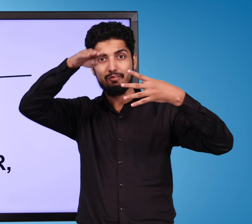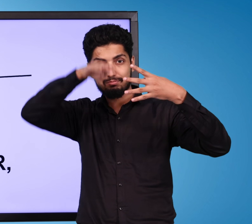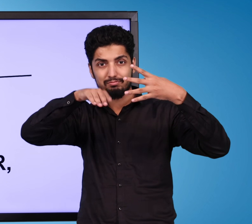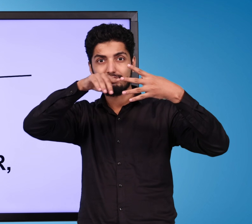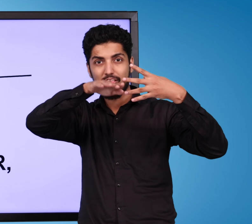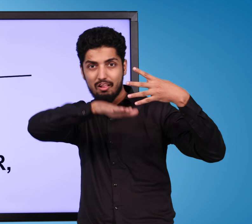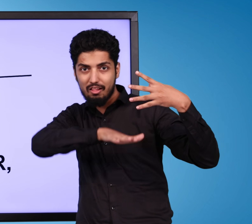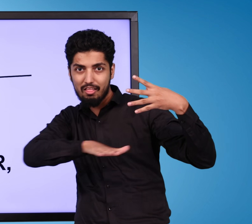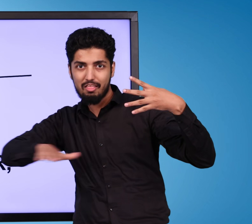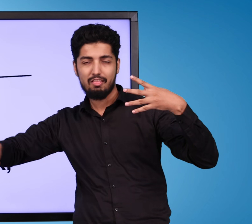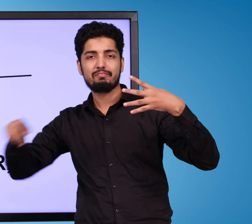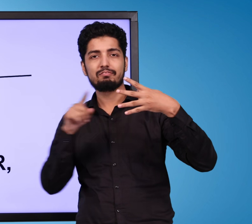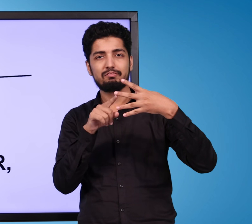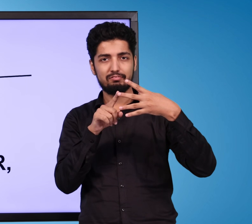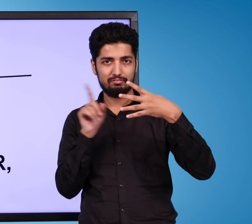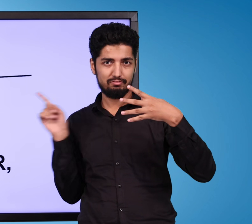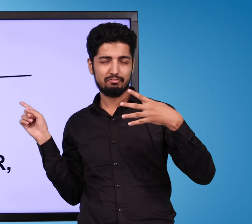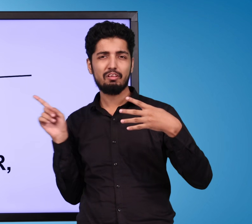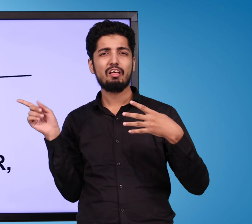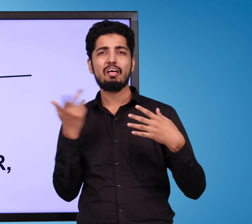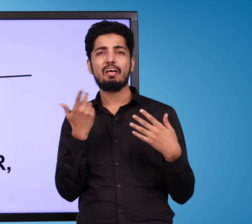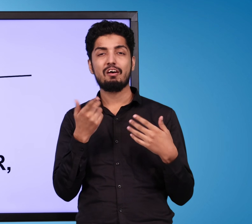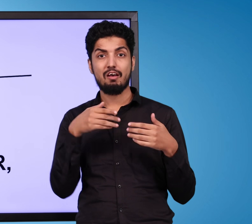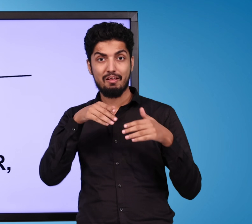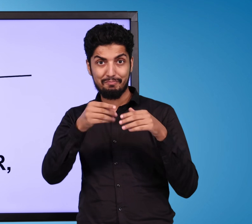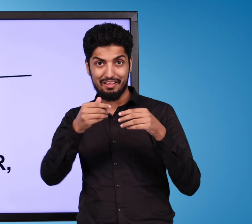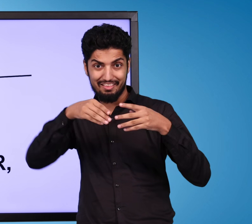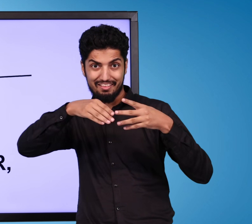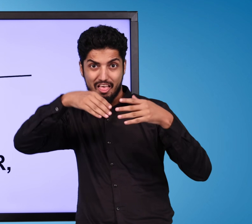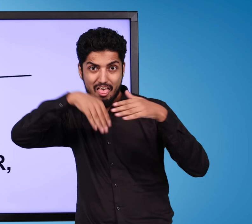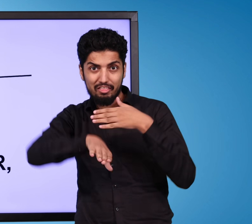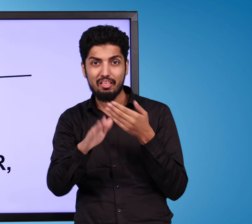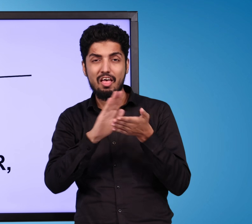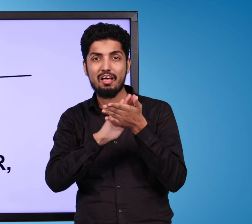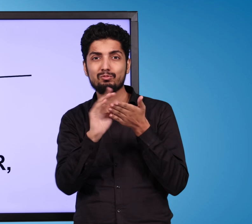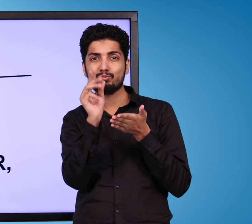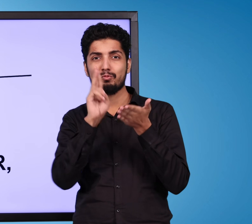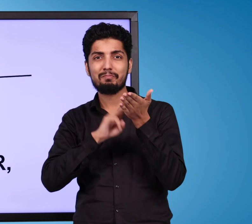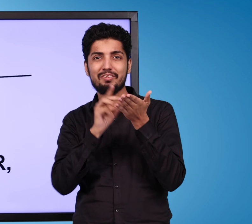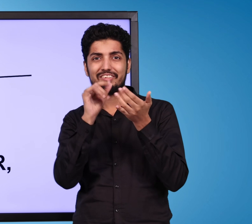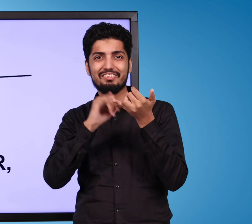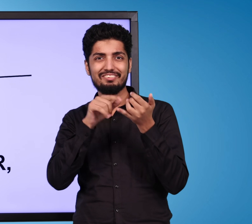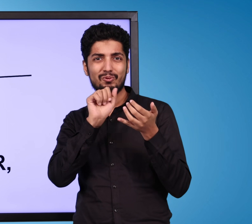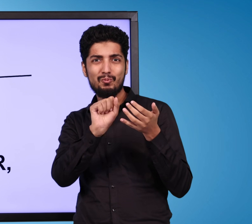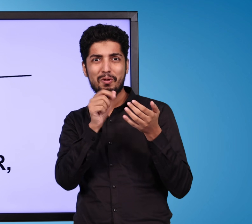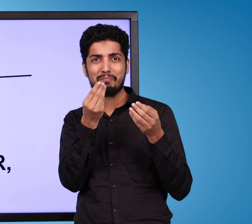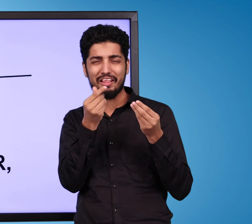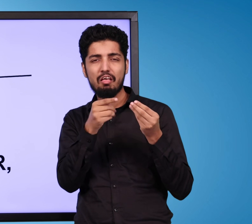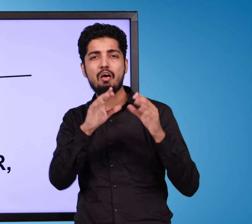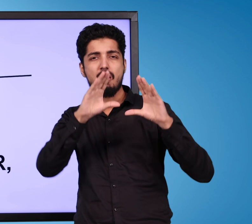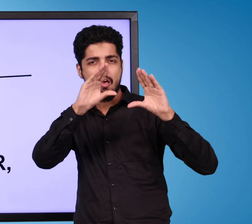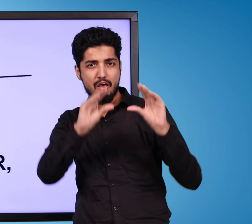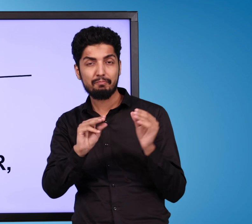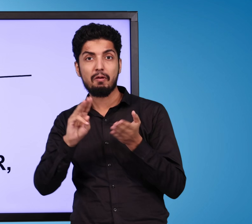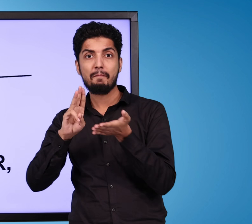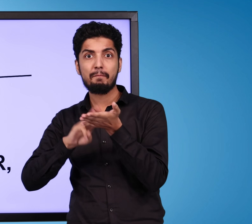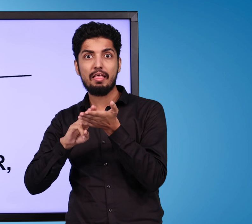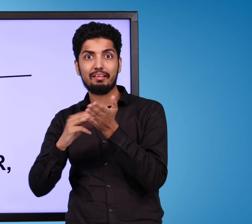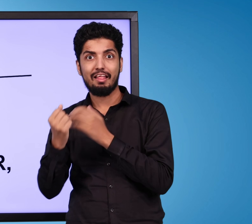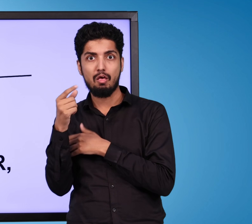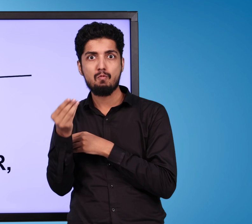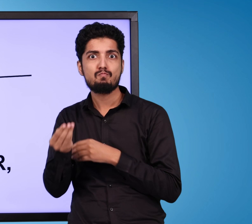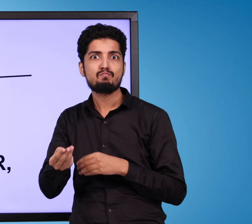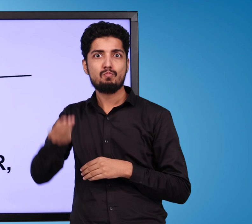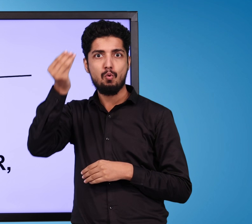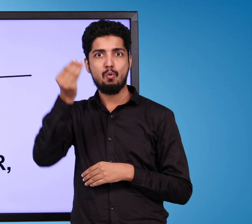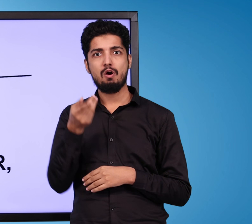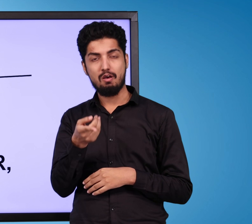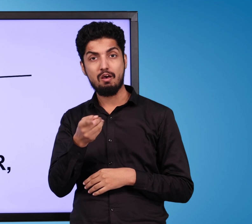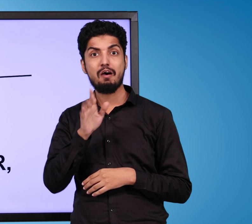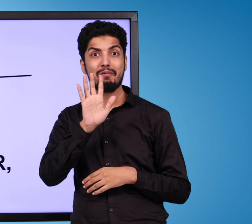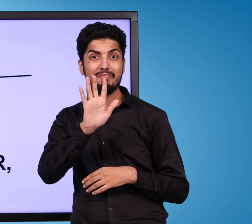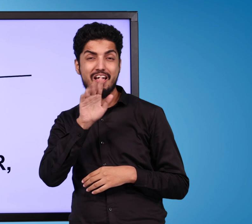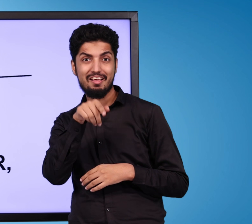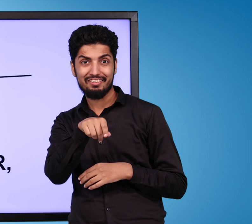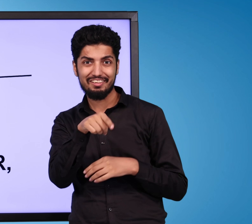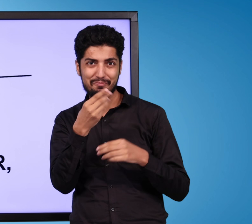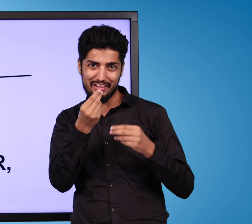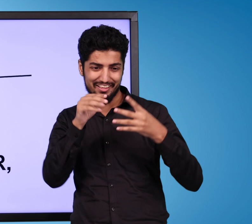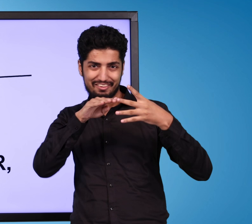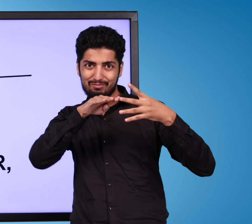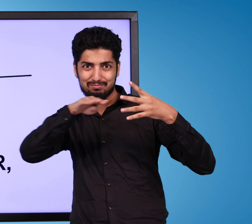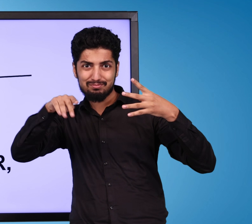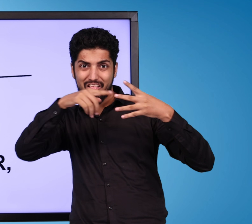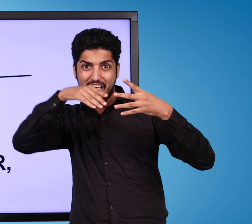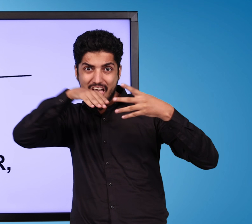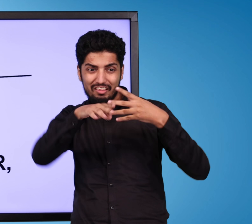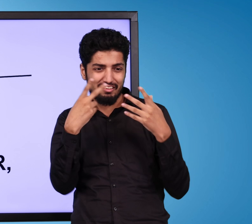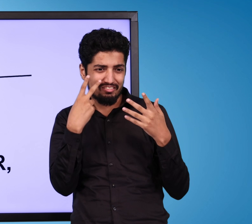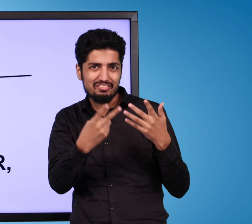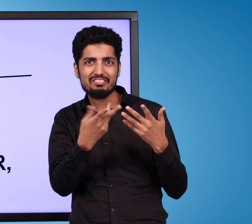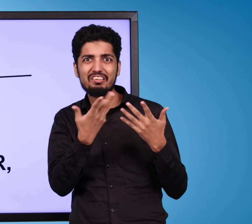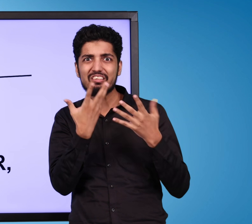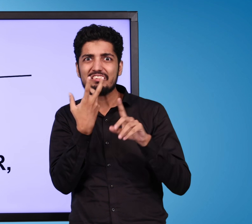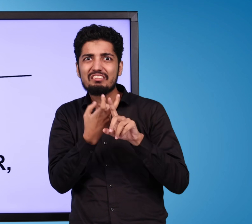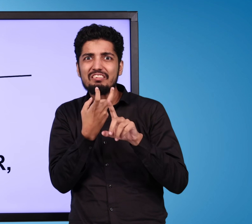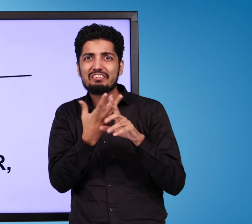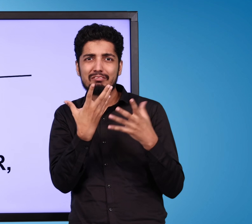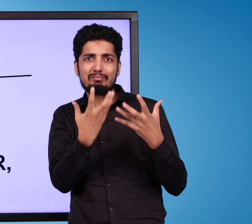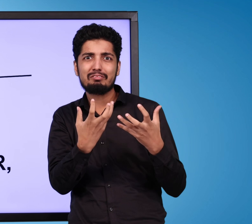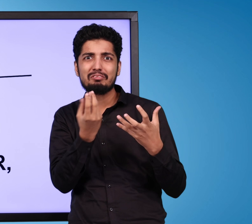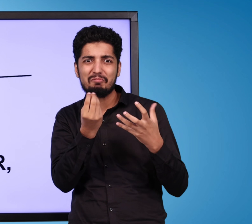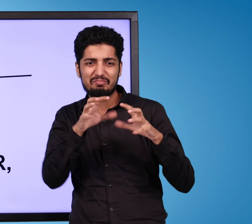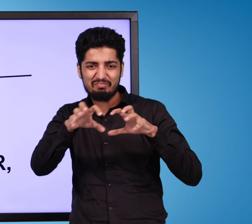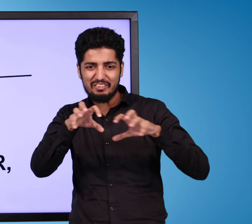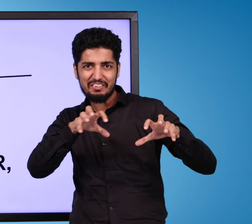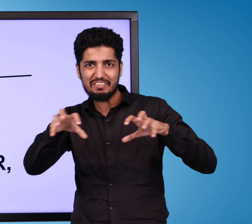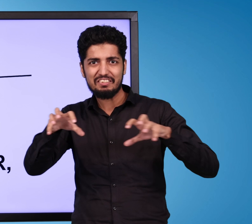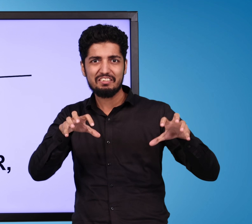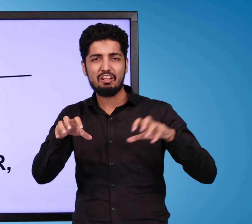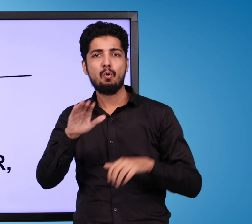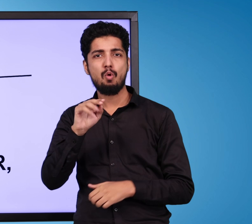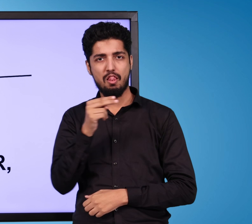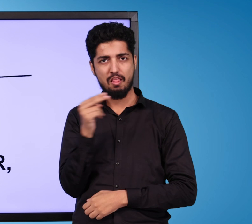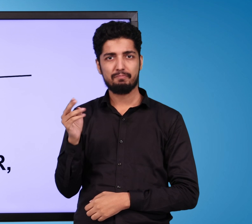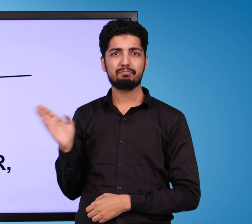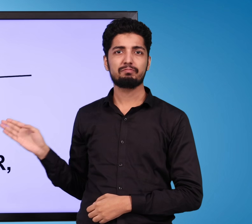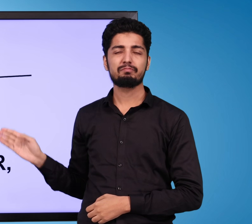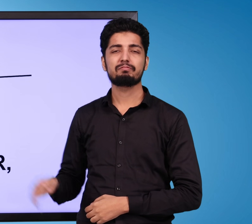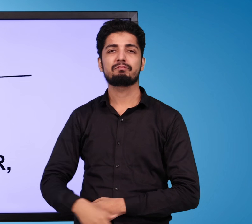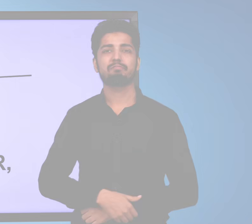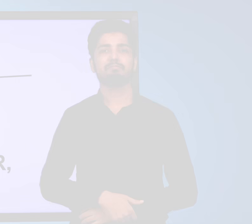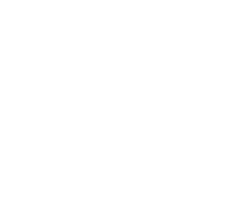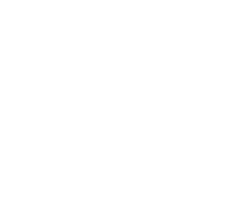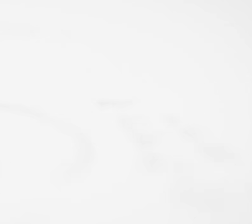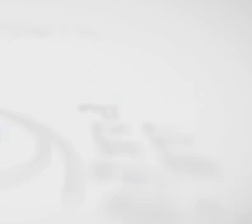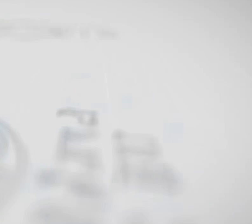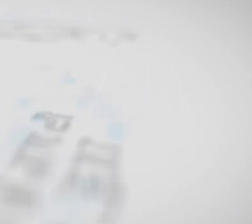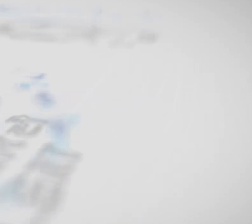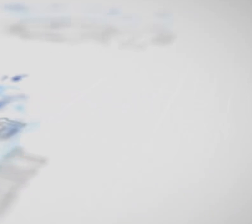This is the sign for B-horizon. The second layer of soil has a lesser amount of humus but more of minerals. This layer is generally harder and more compact and is called the B-horizon or the middle layer.